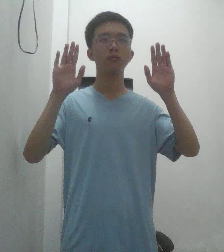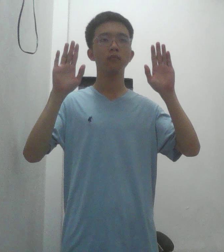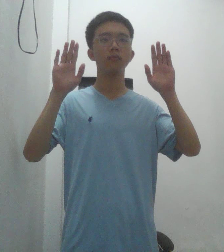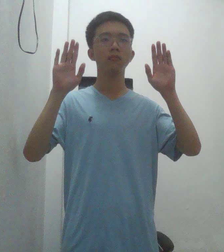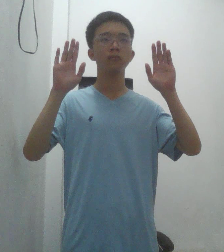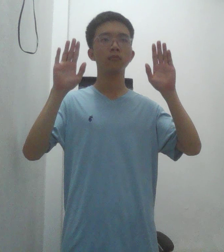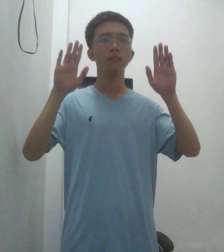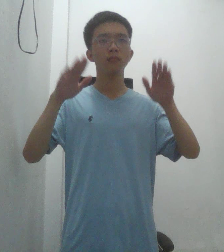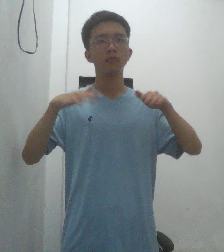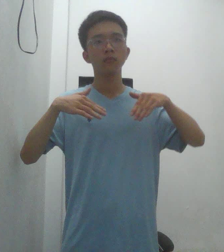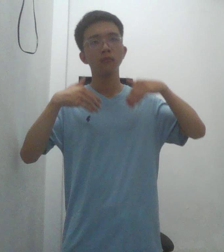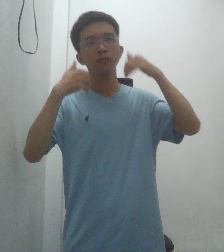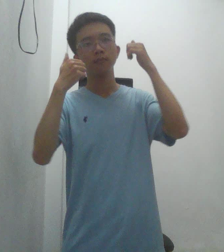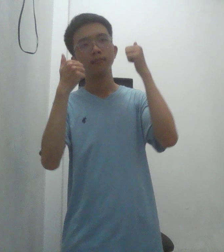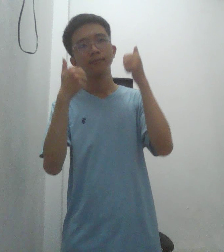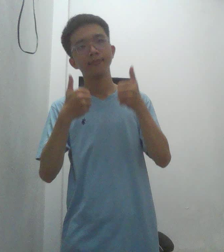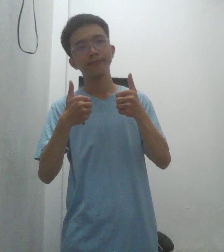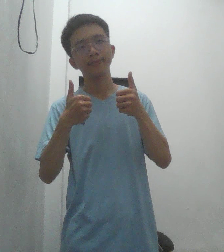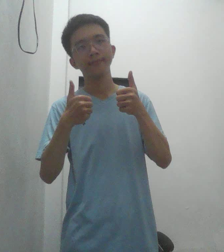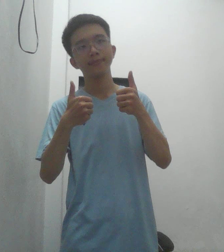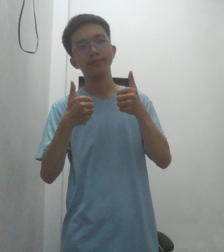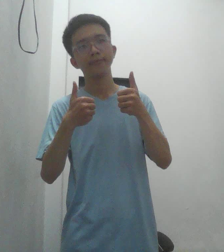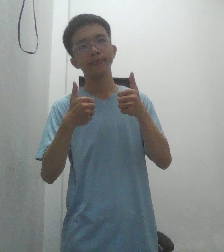tuyet voi